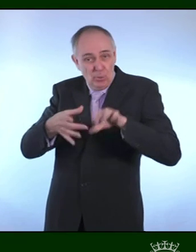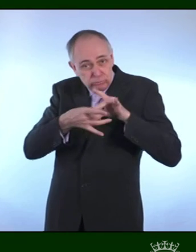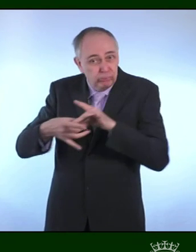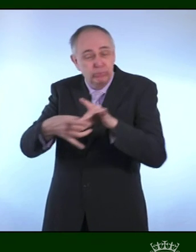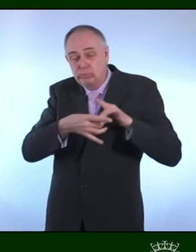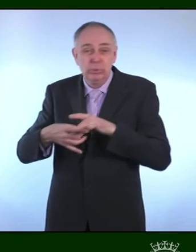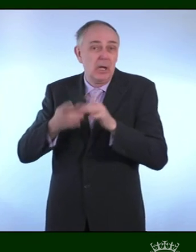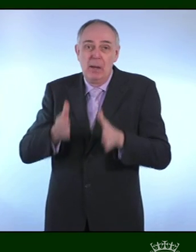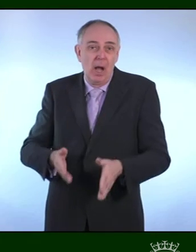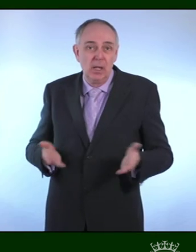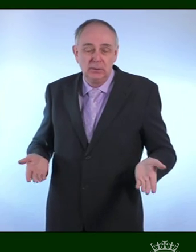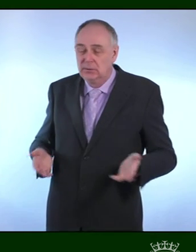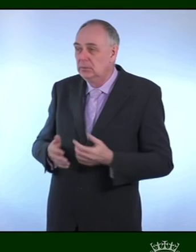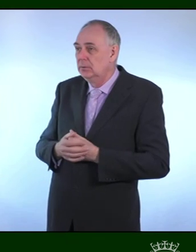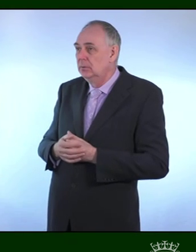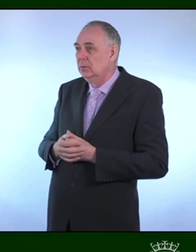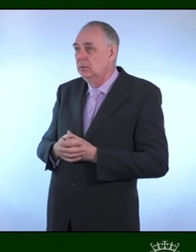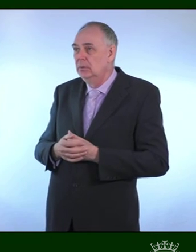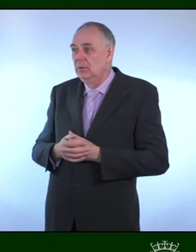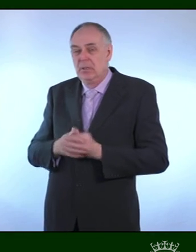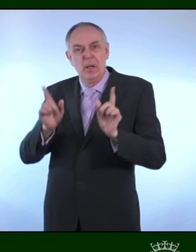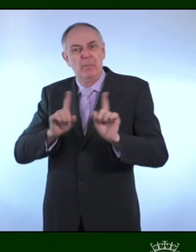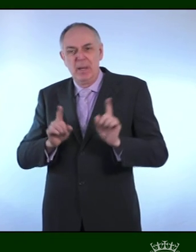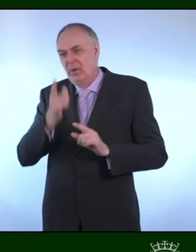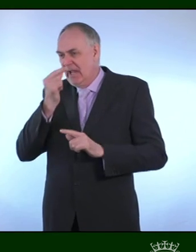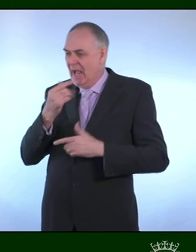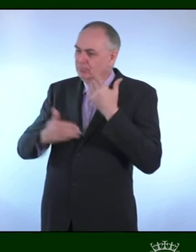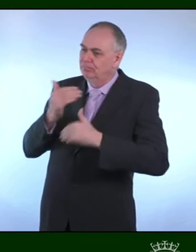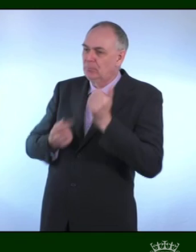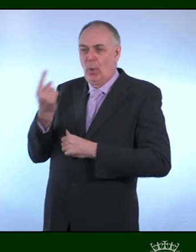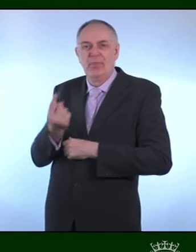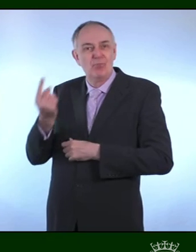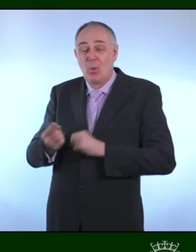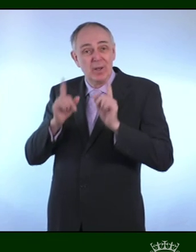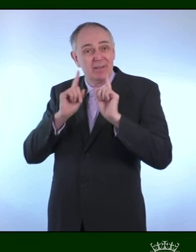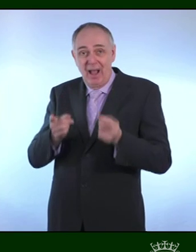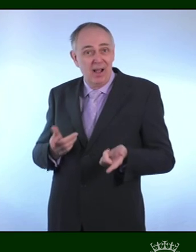At a time of crisis, no one is an island, no one is self-made.